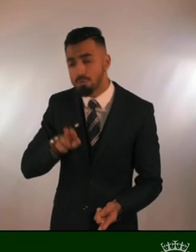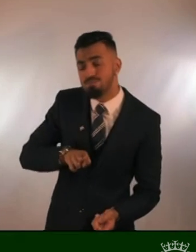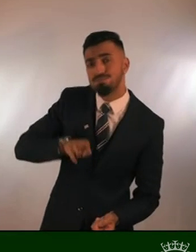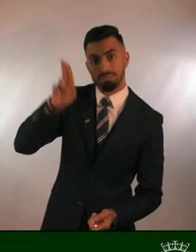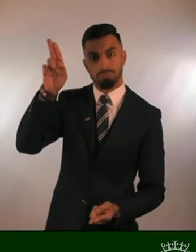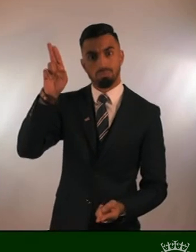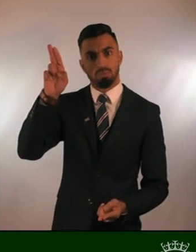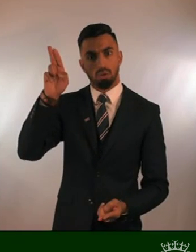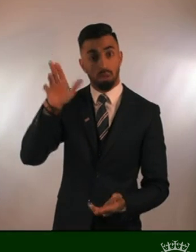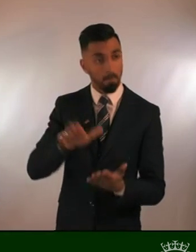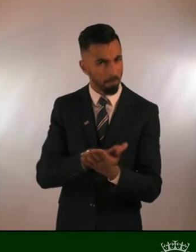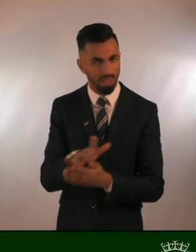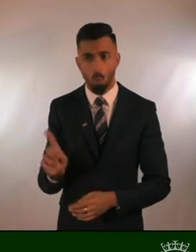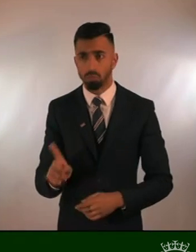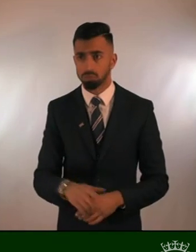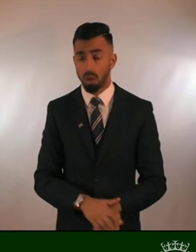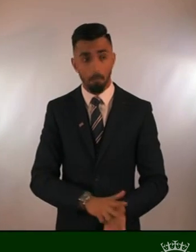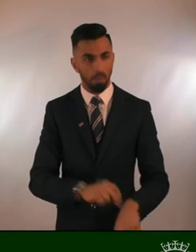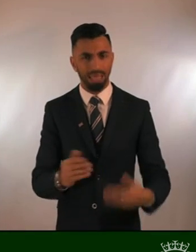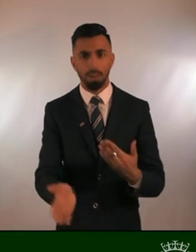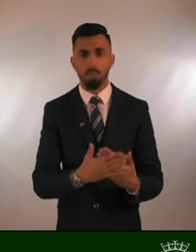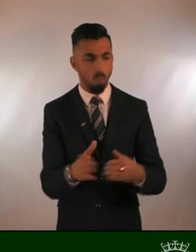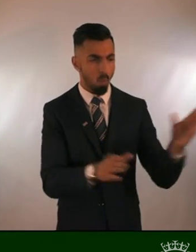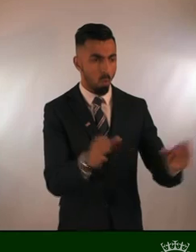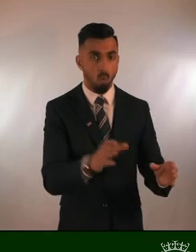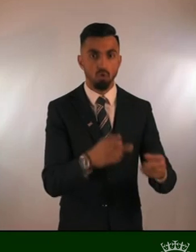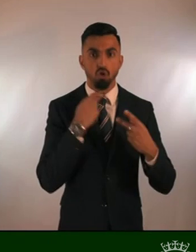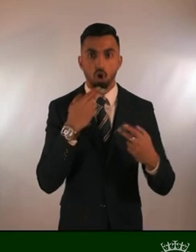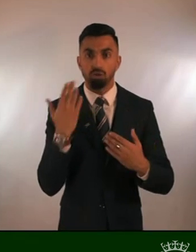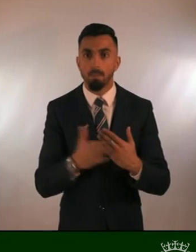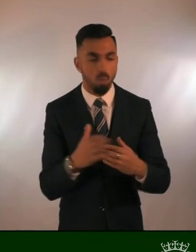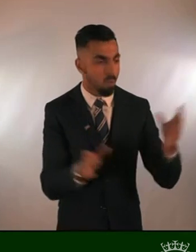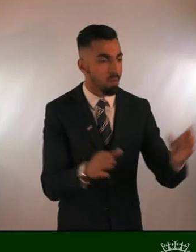More police—safer streets. More nurses—better healthcare.